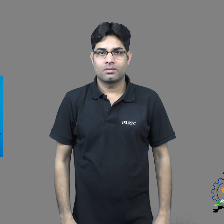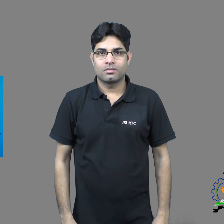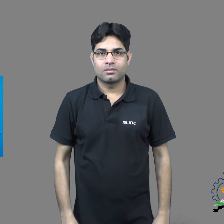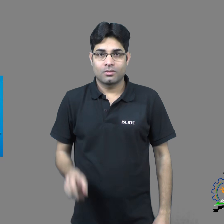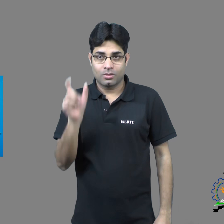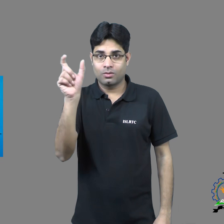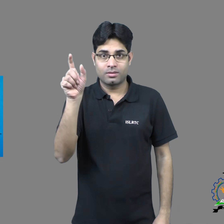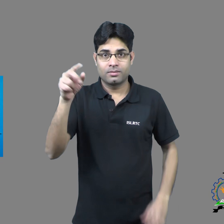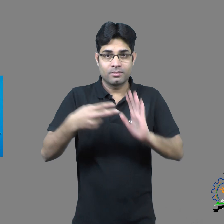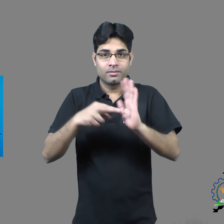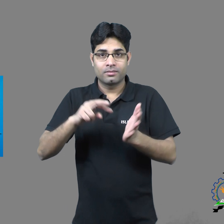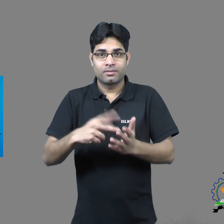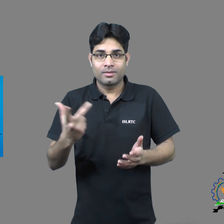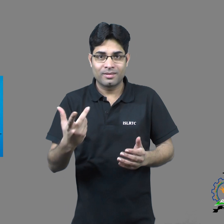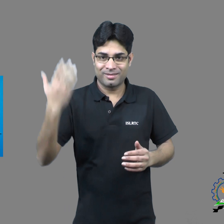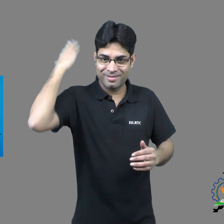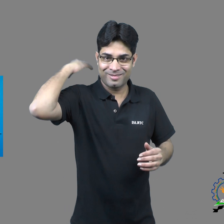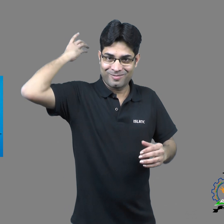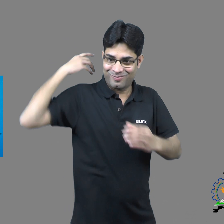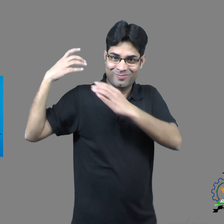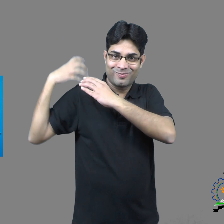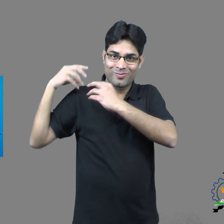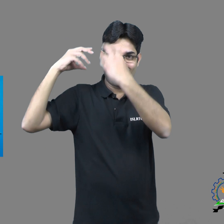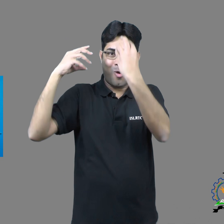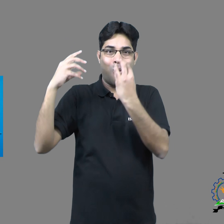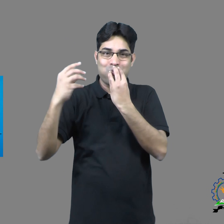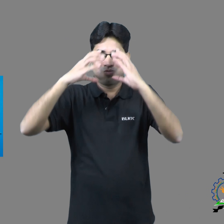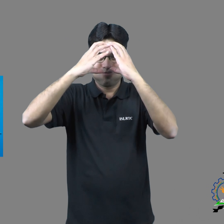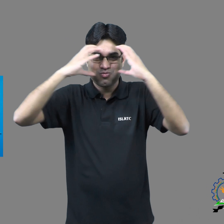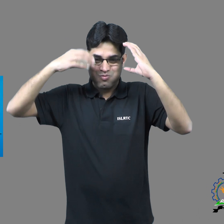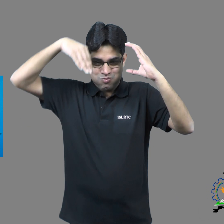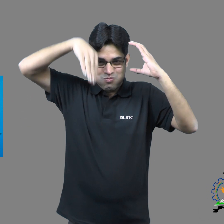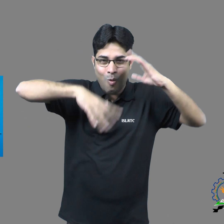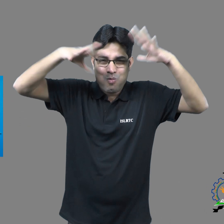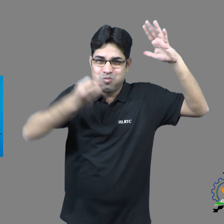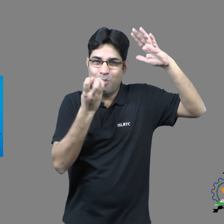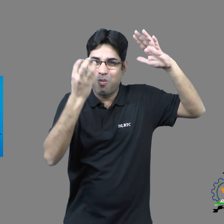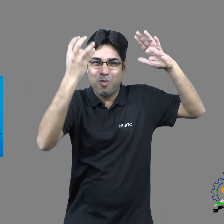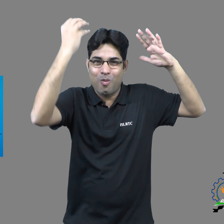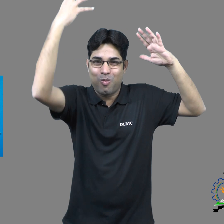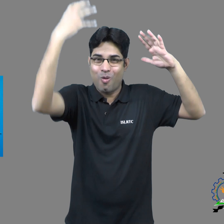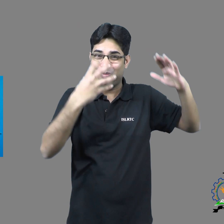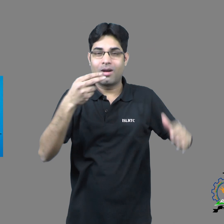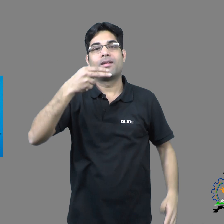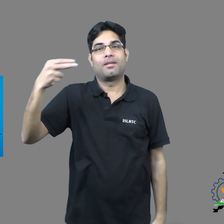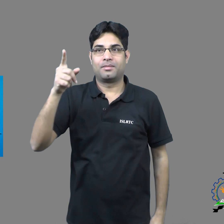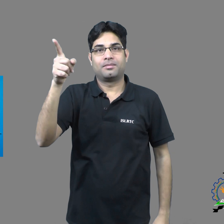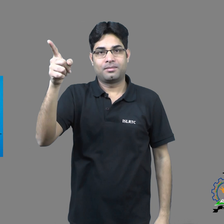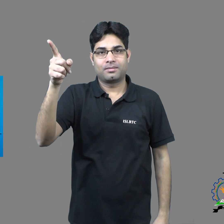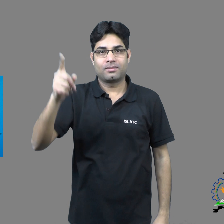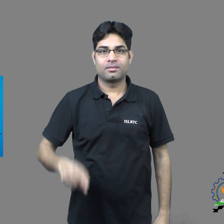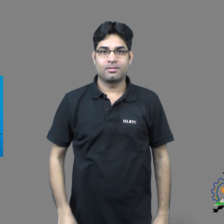Scuba Diving